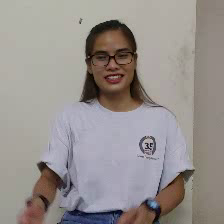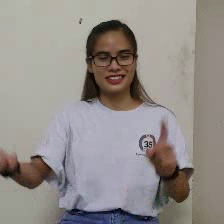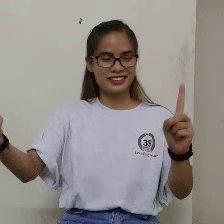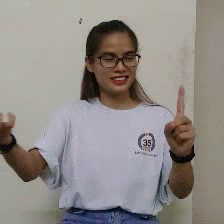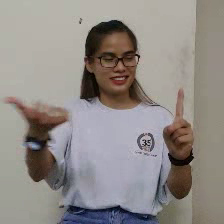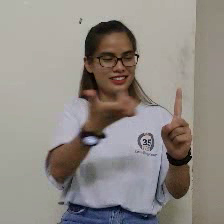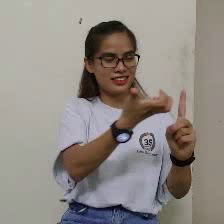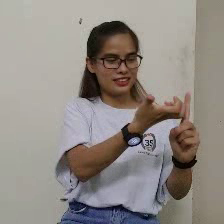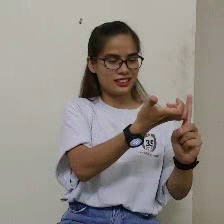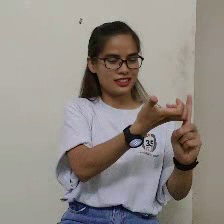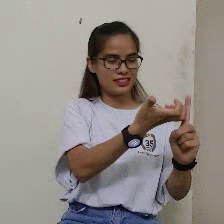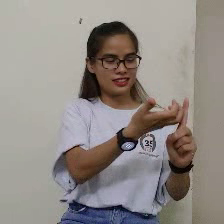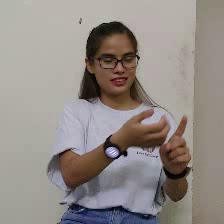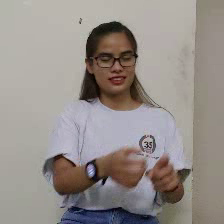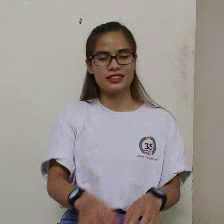Hâm mộ